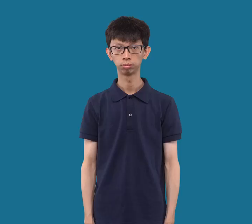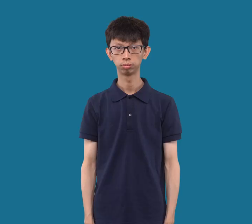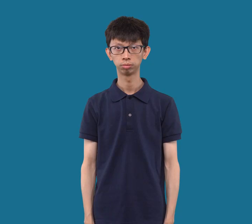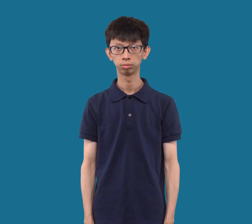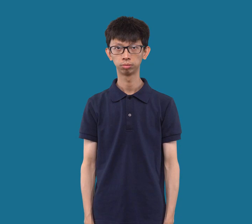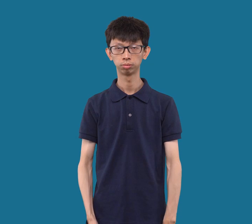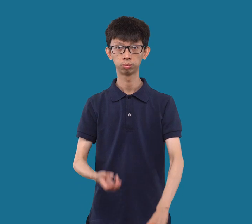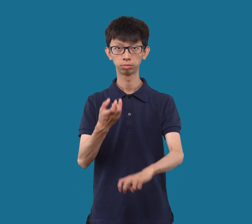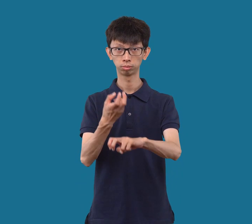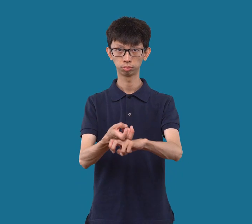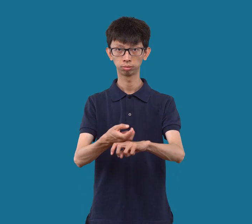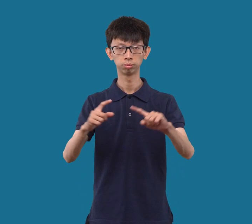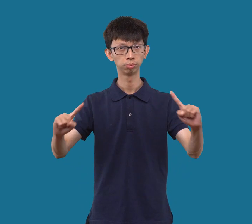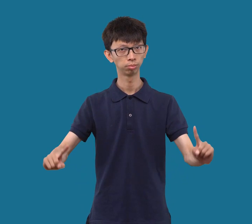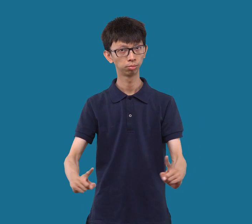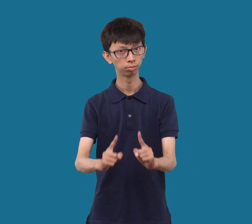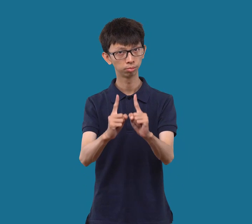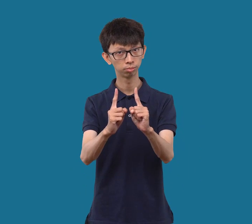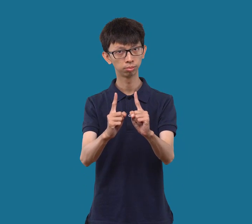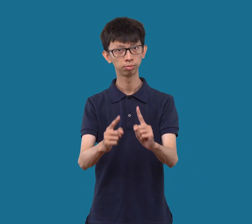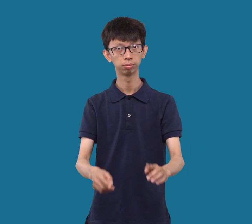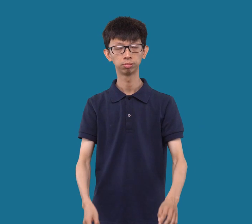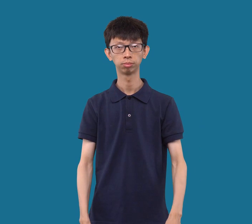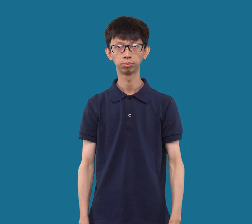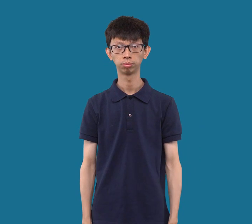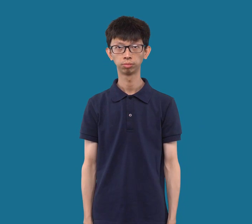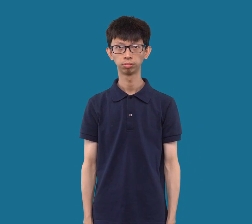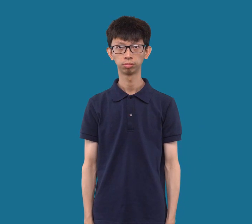đất trồng cây